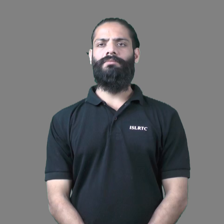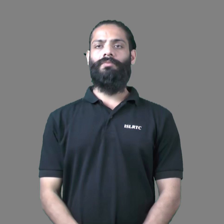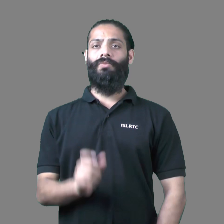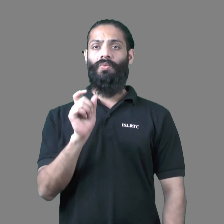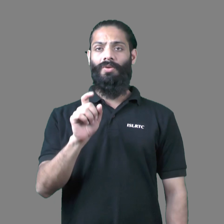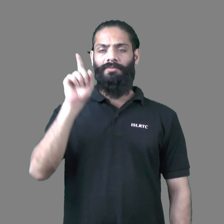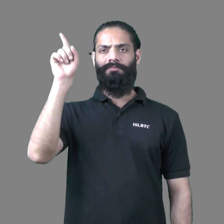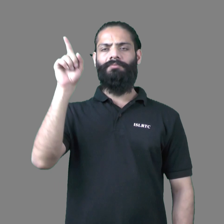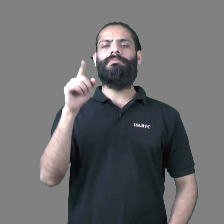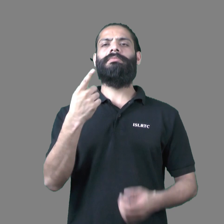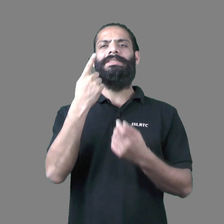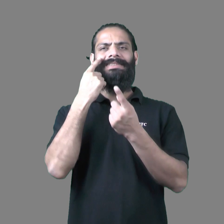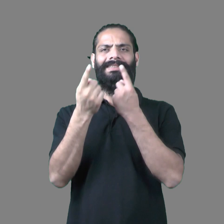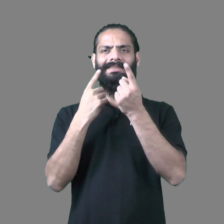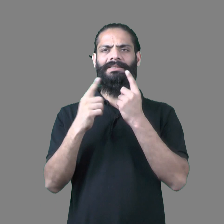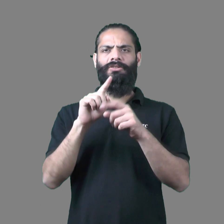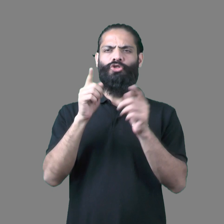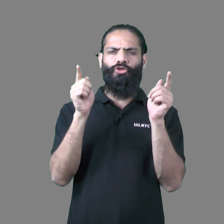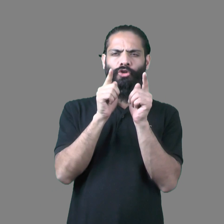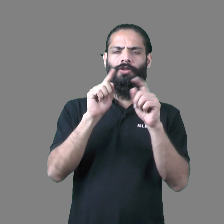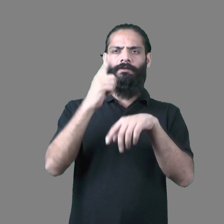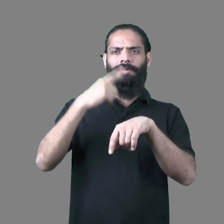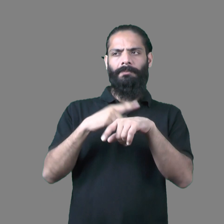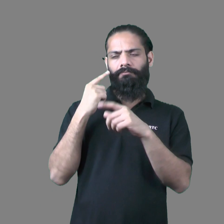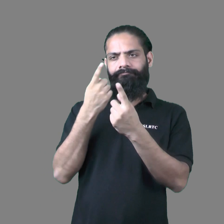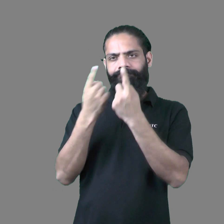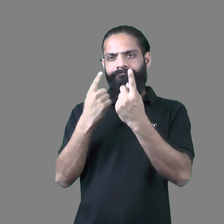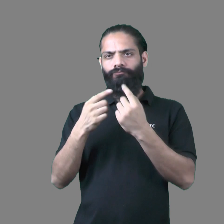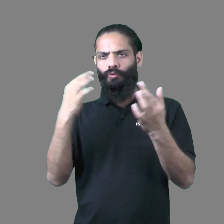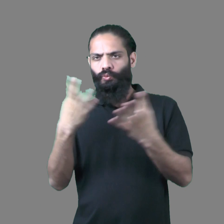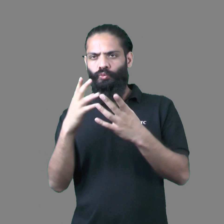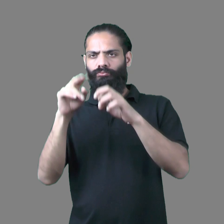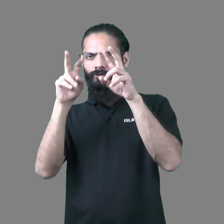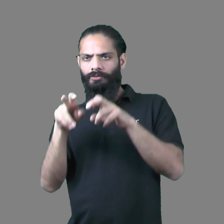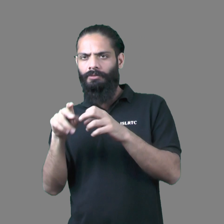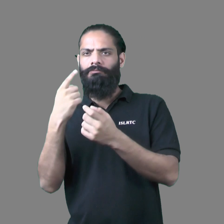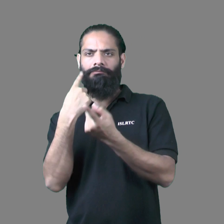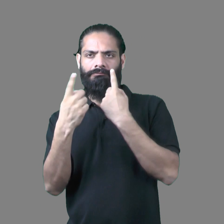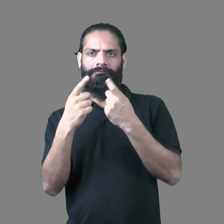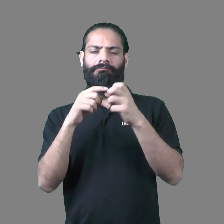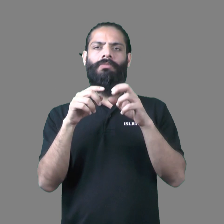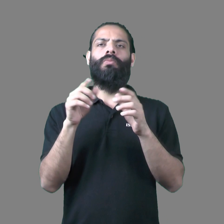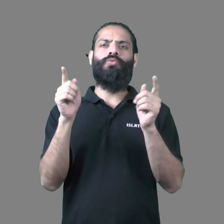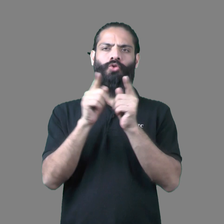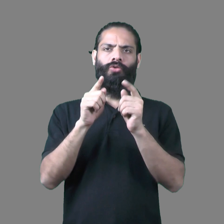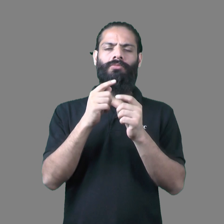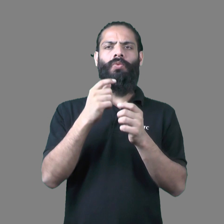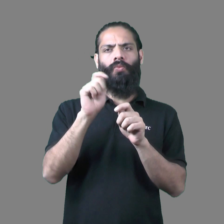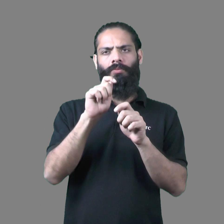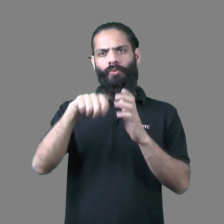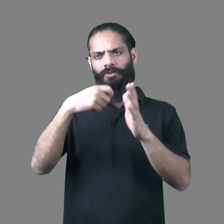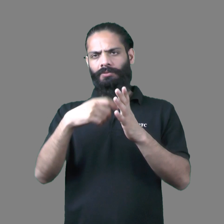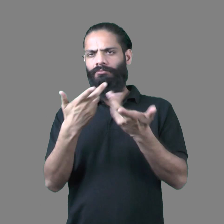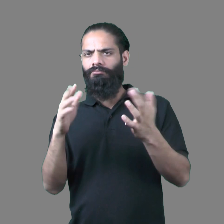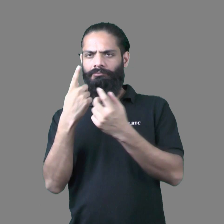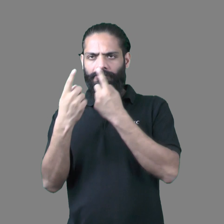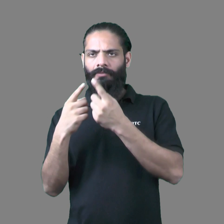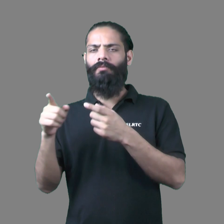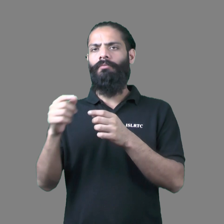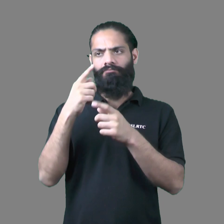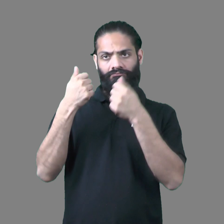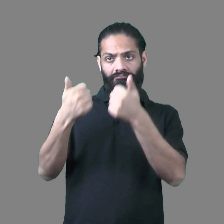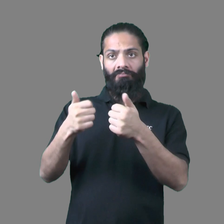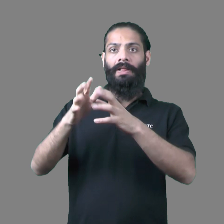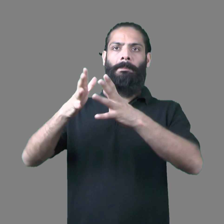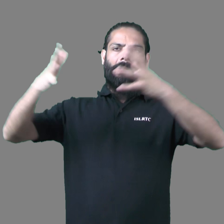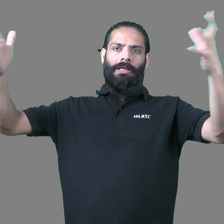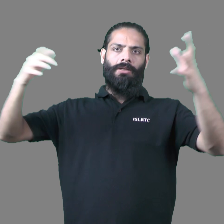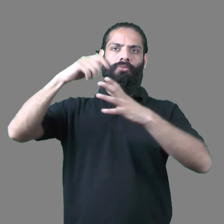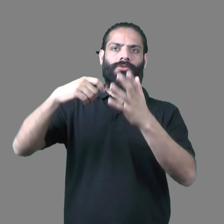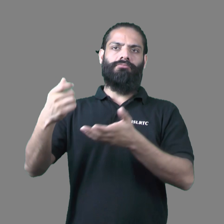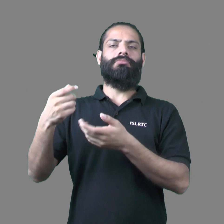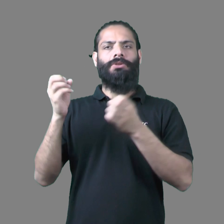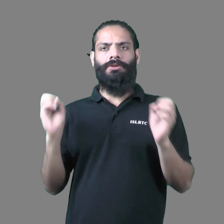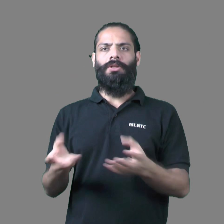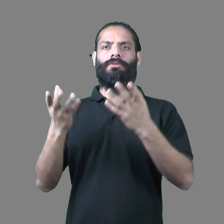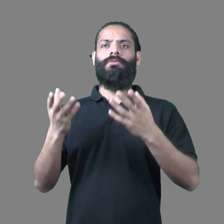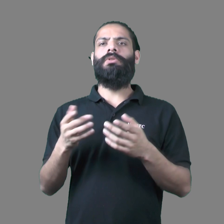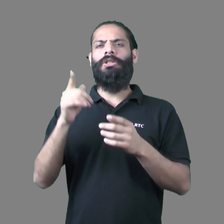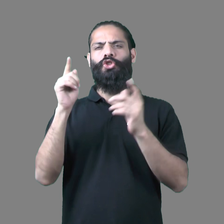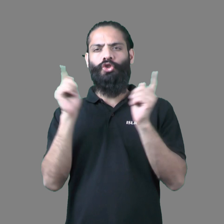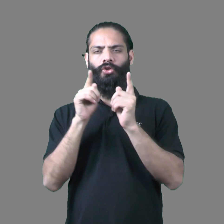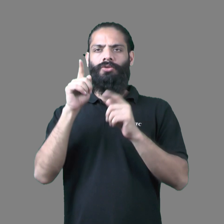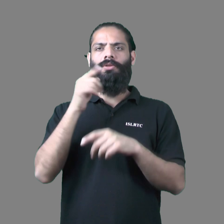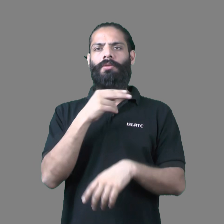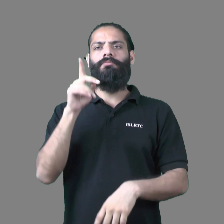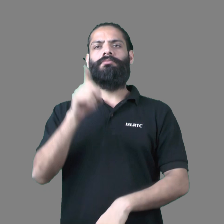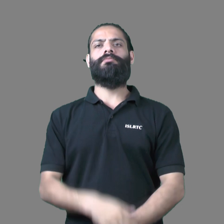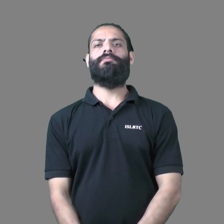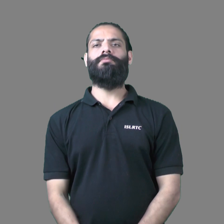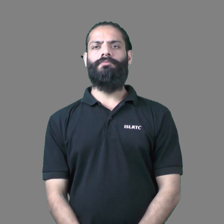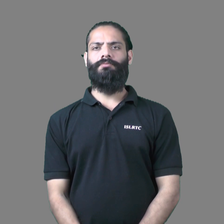Pilot Study